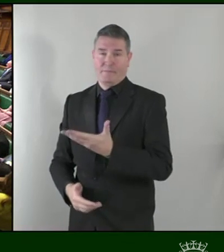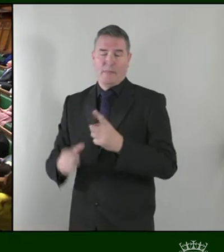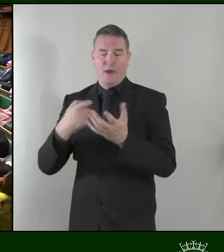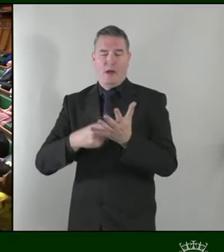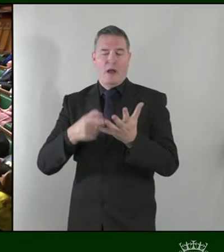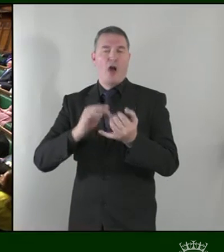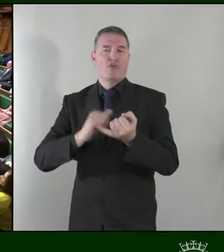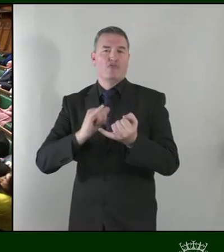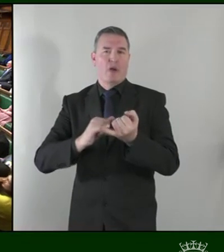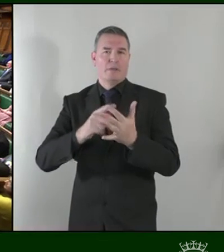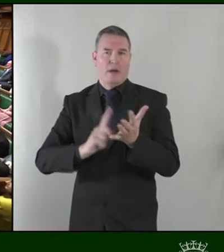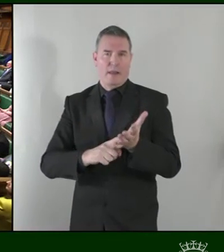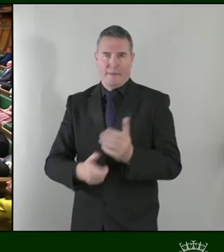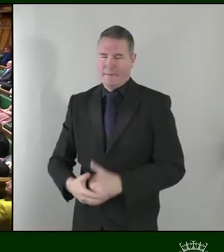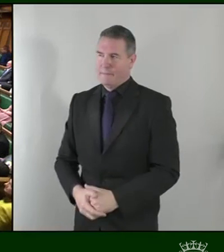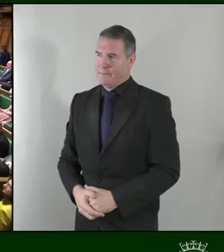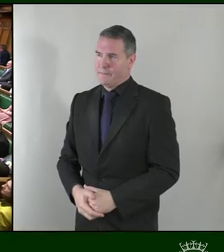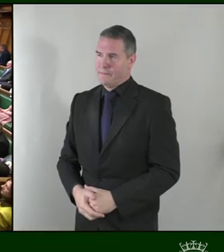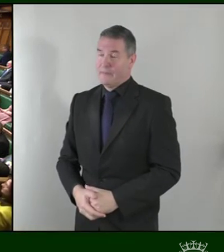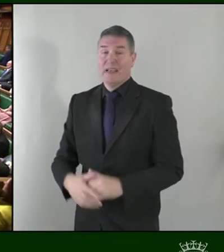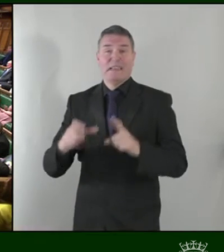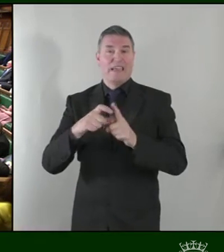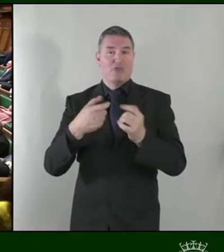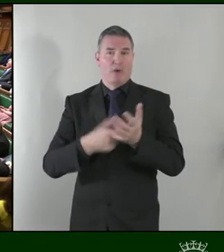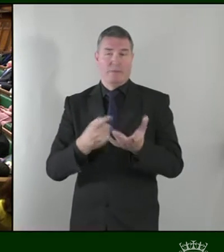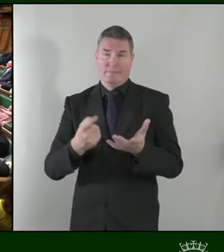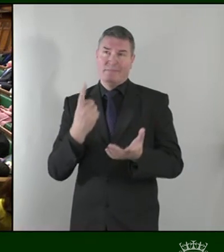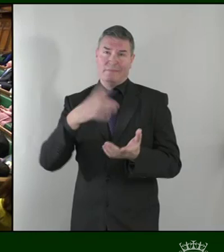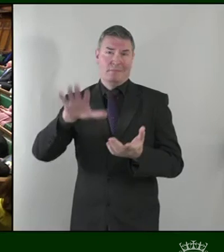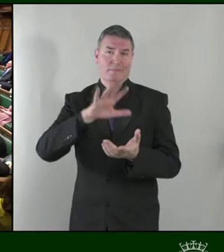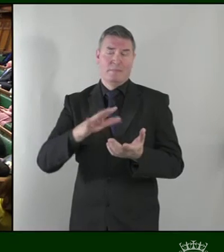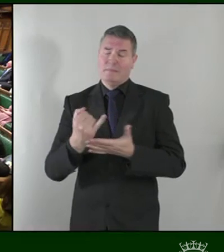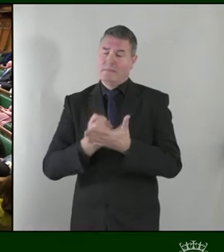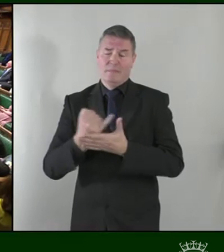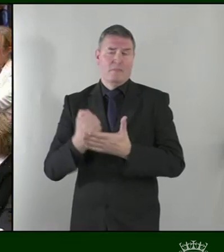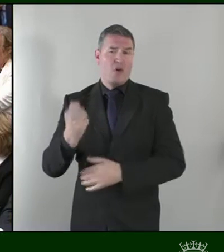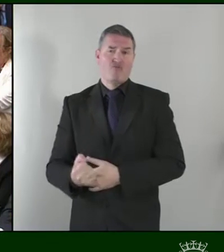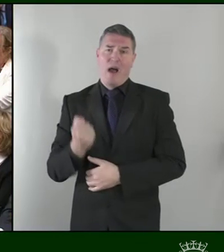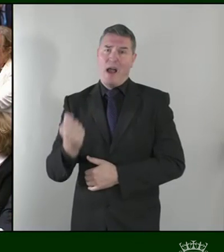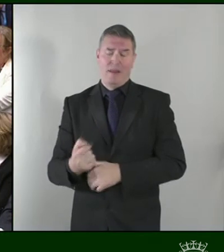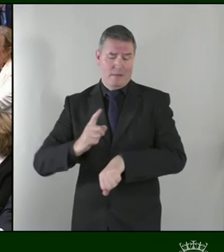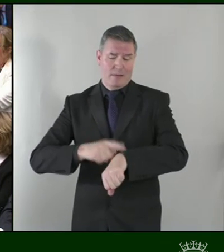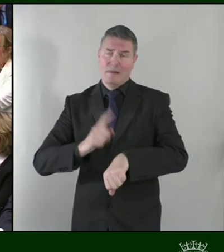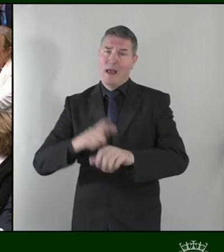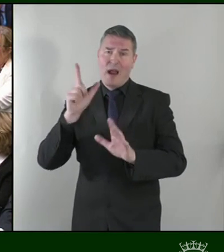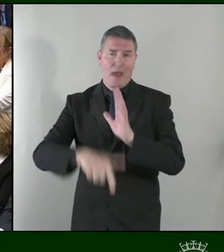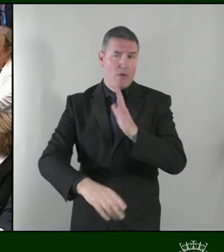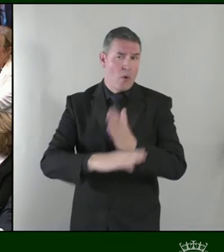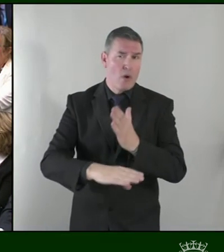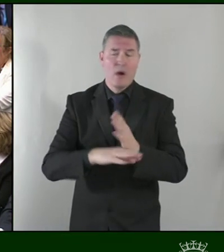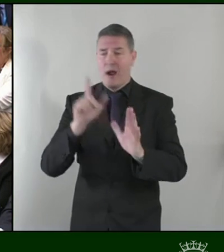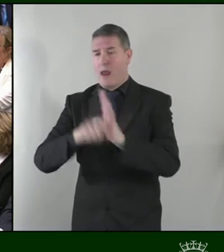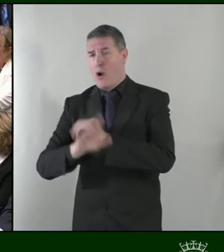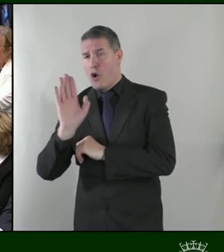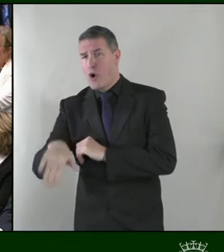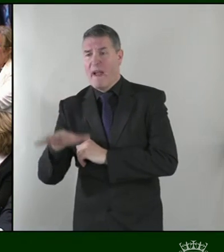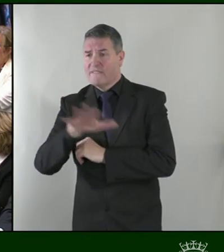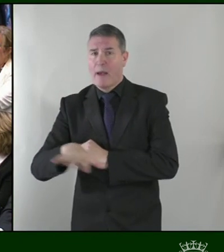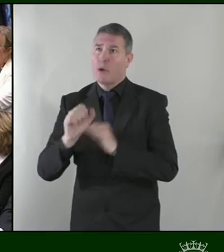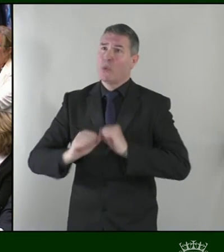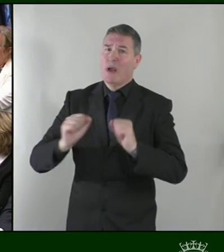Commuters in Watford are fed up with poor rail services making them late for work in the mornings and late returning home at night to see their families.